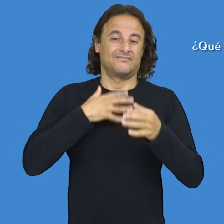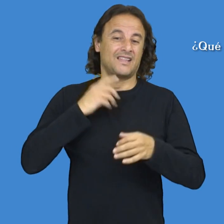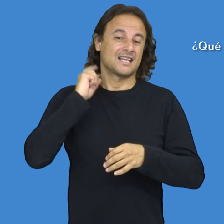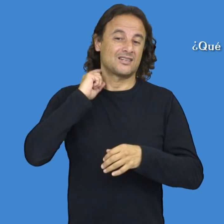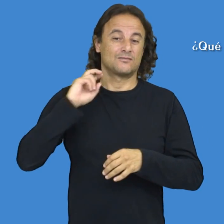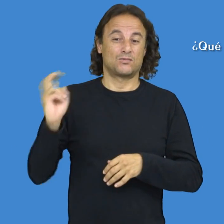meningitis